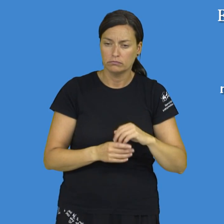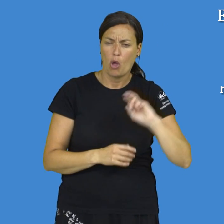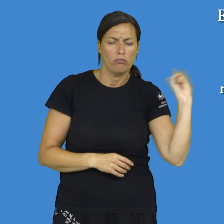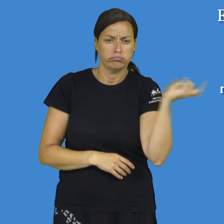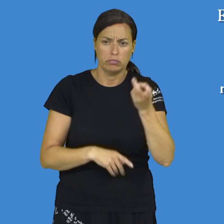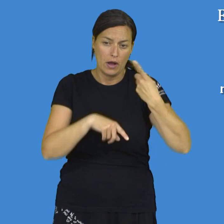etc